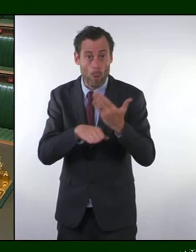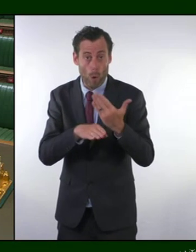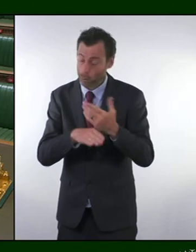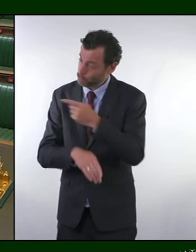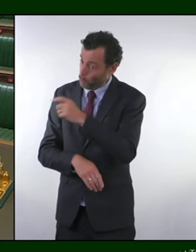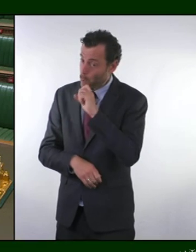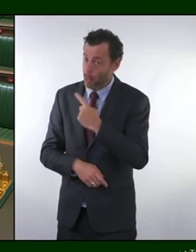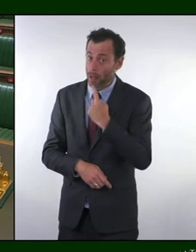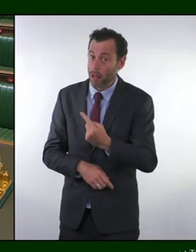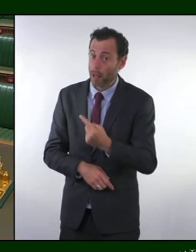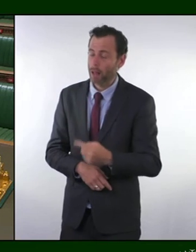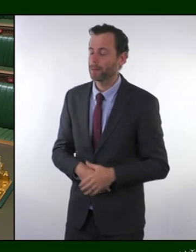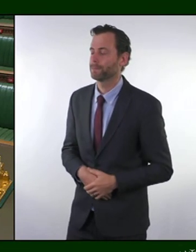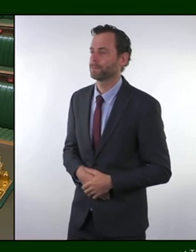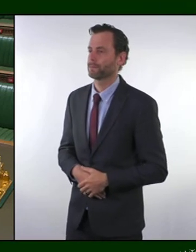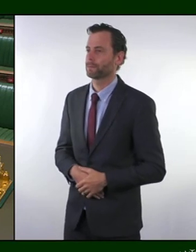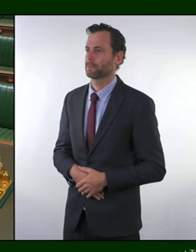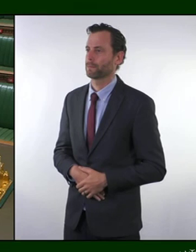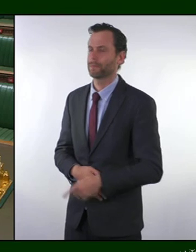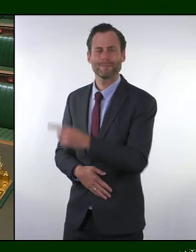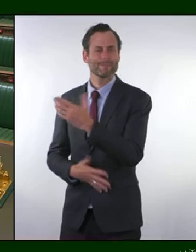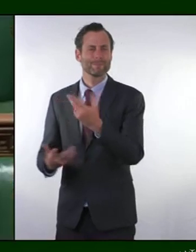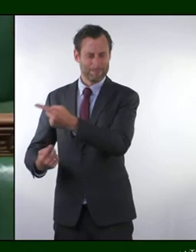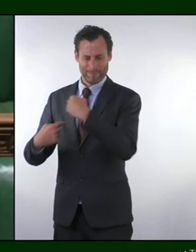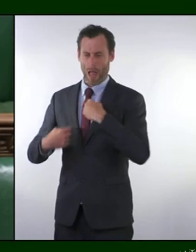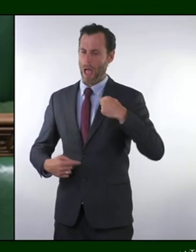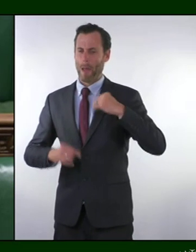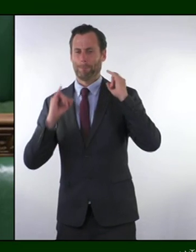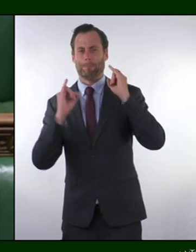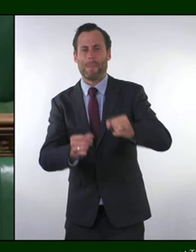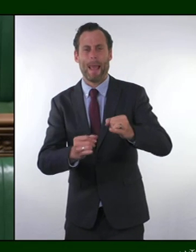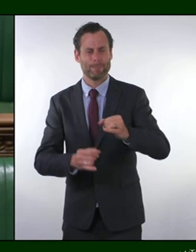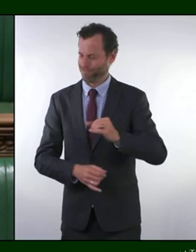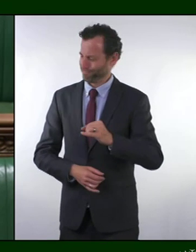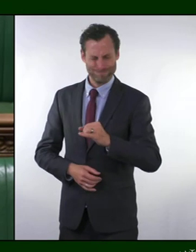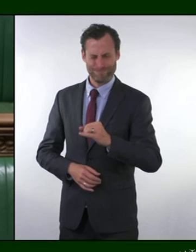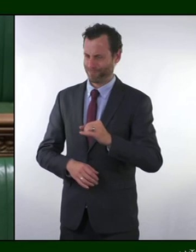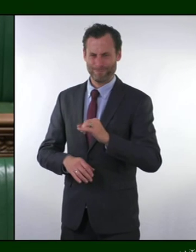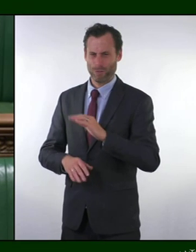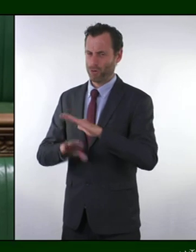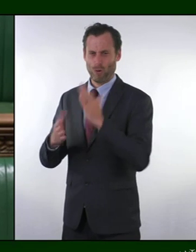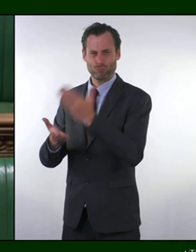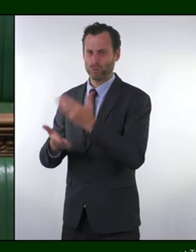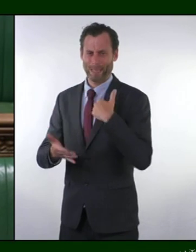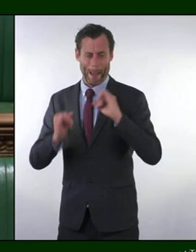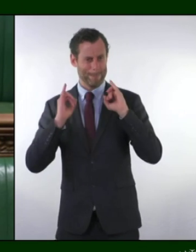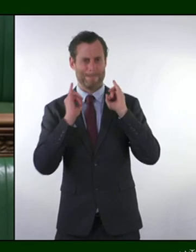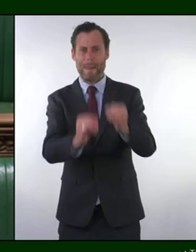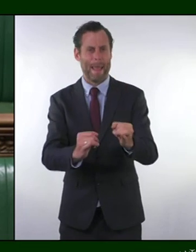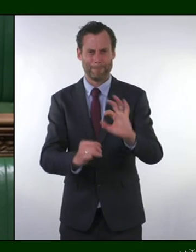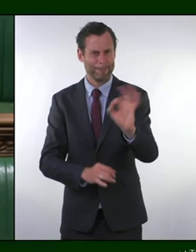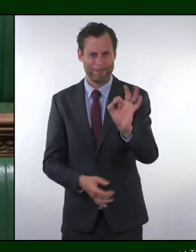The right honourable and learned Gentleman keeps saying that I blamed or tried to blame care workers, and that is simply not the case.